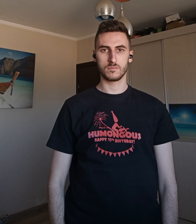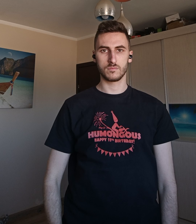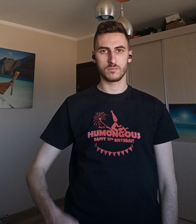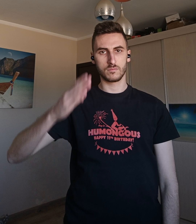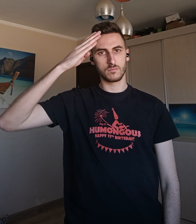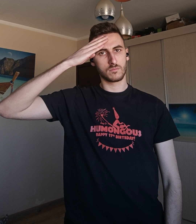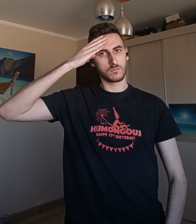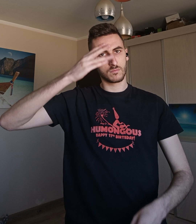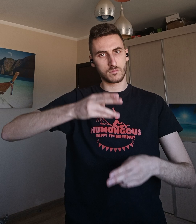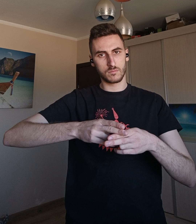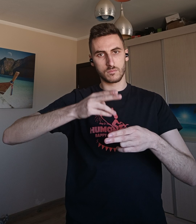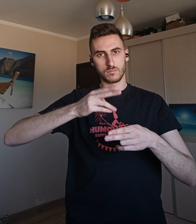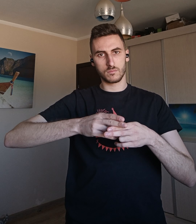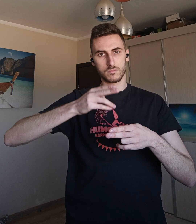חולה